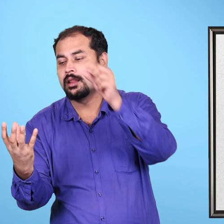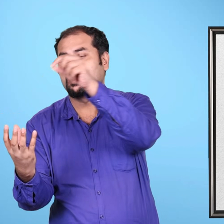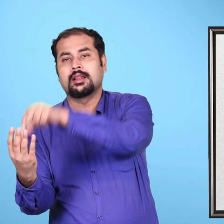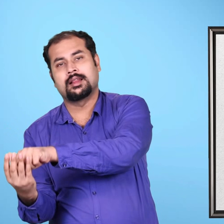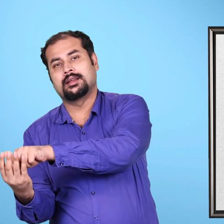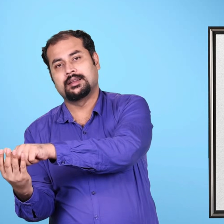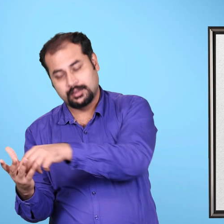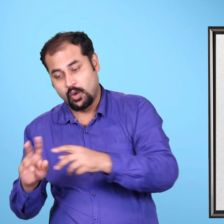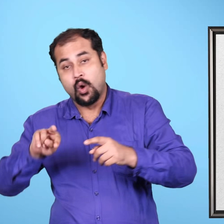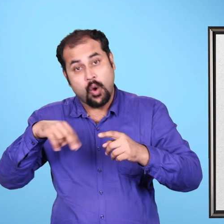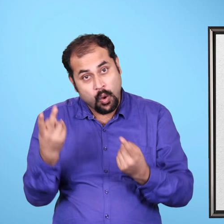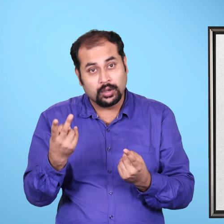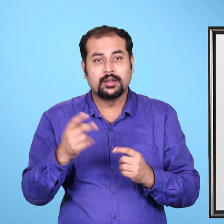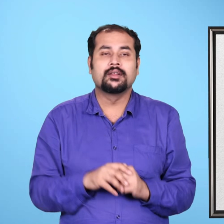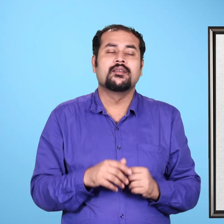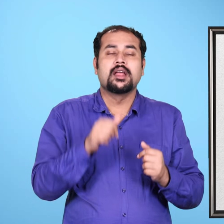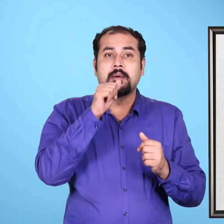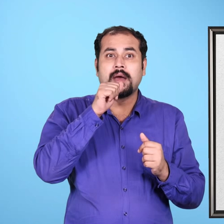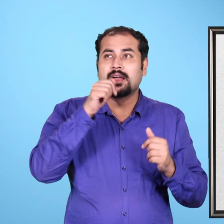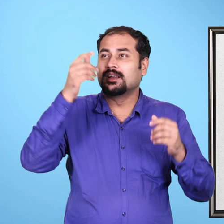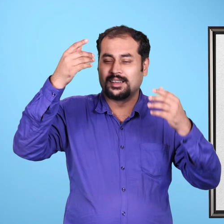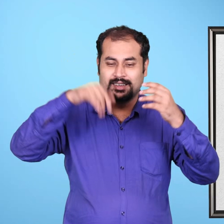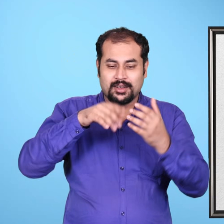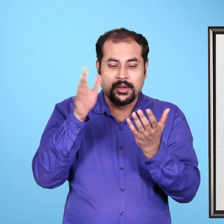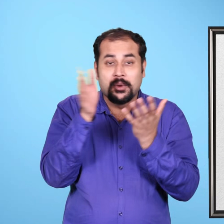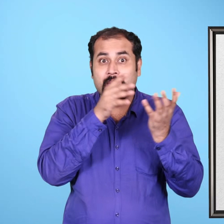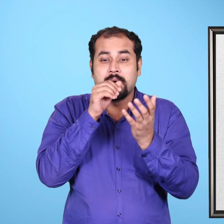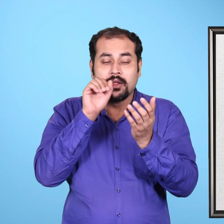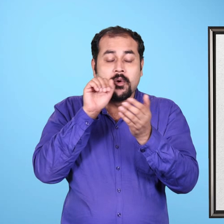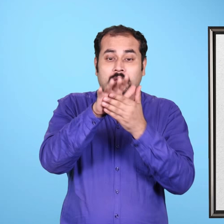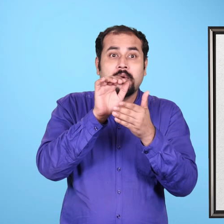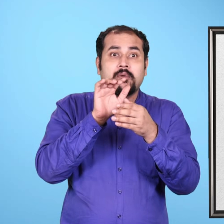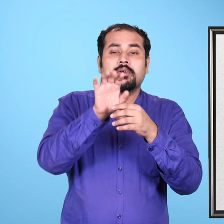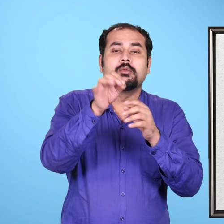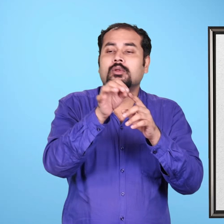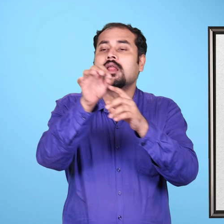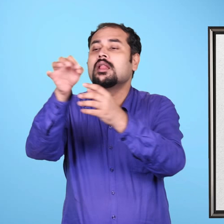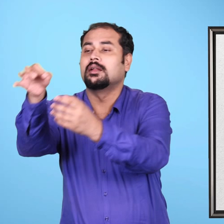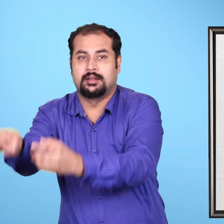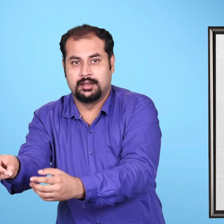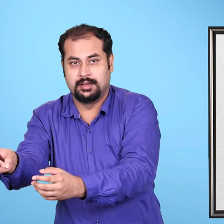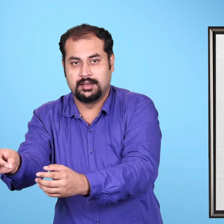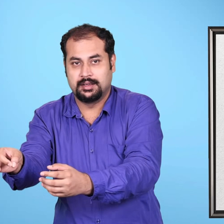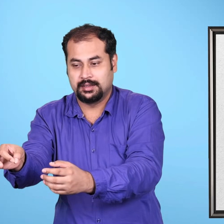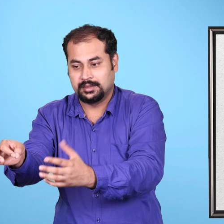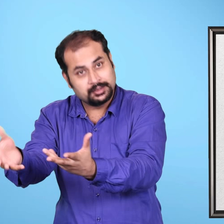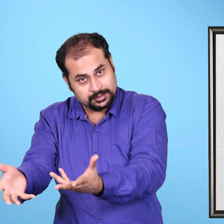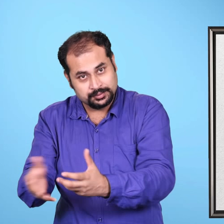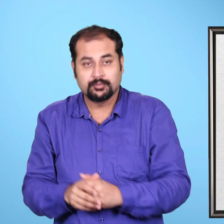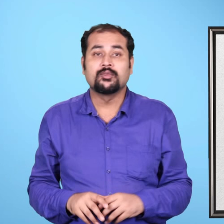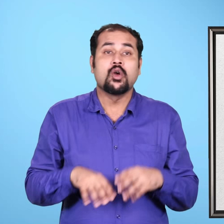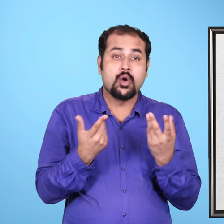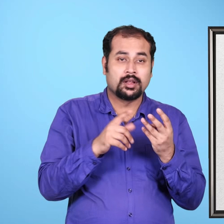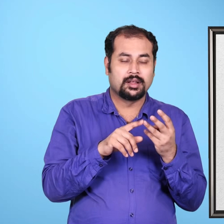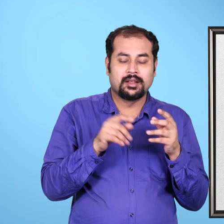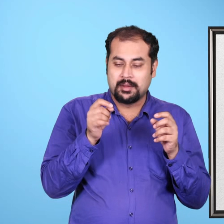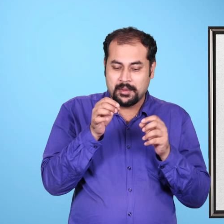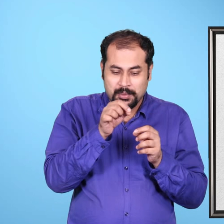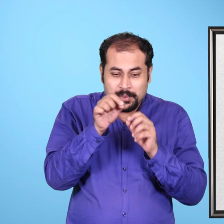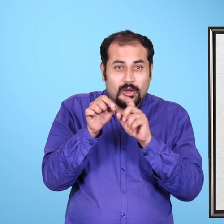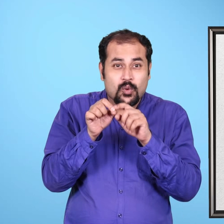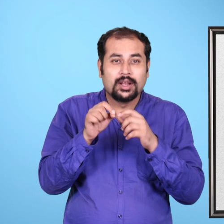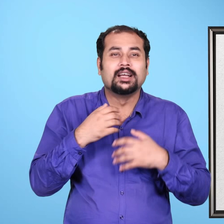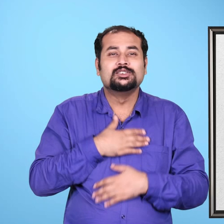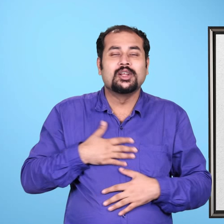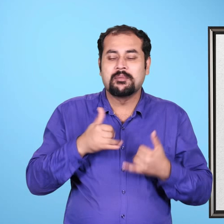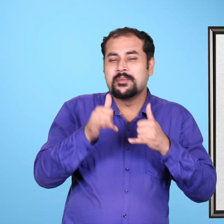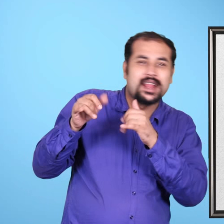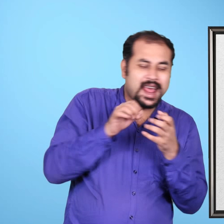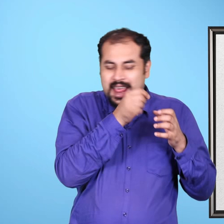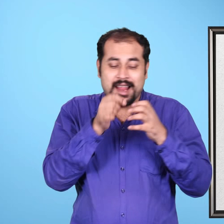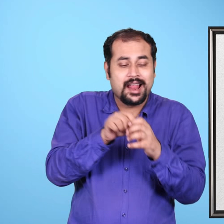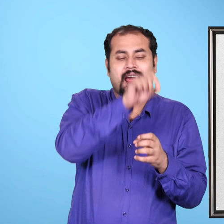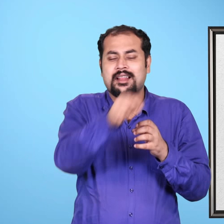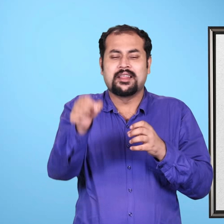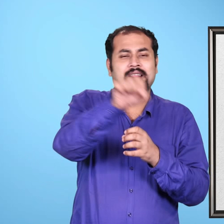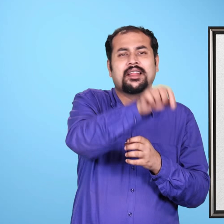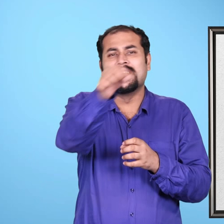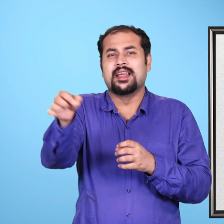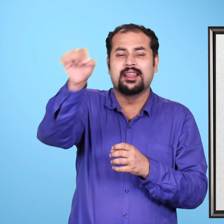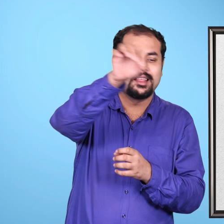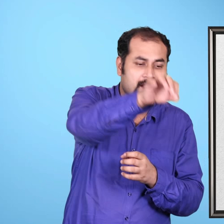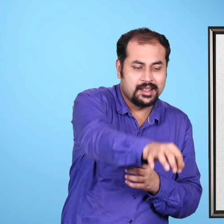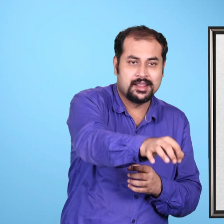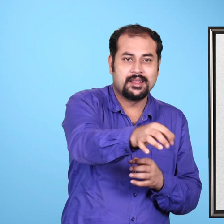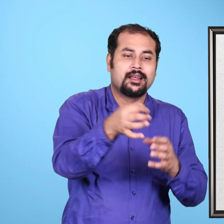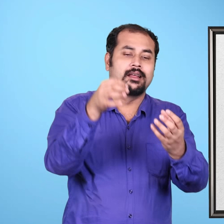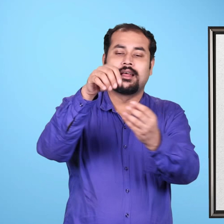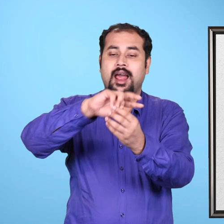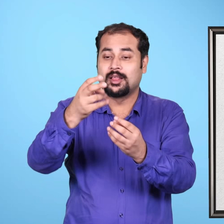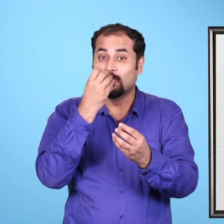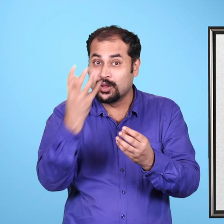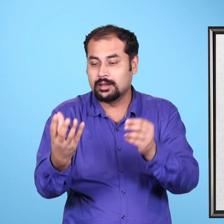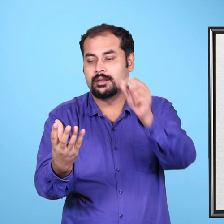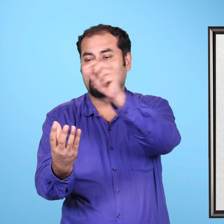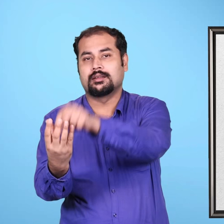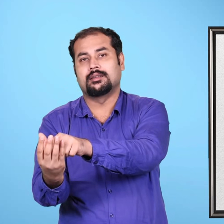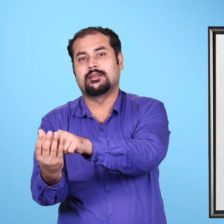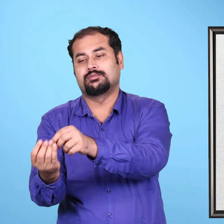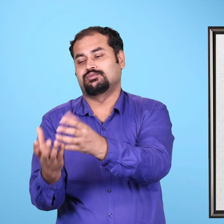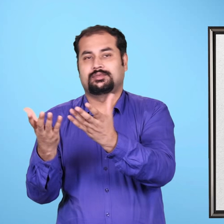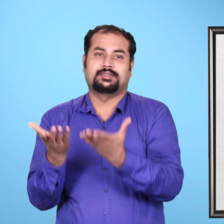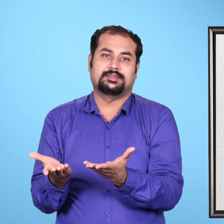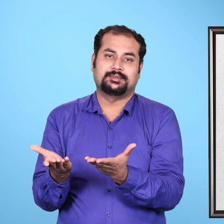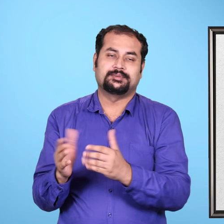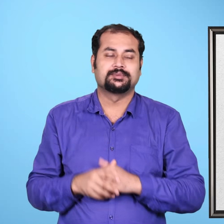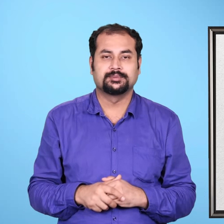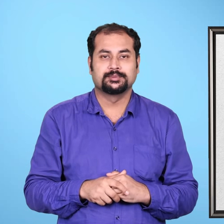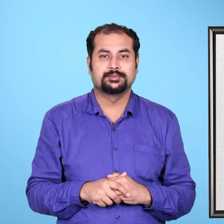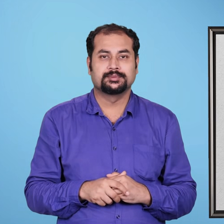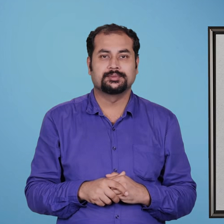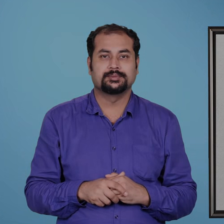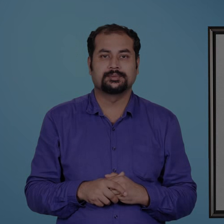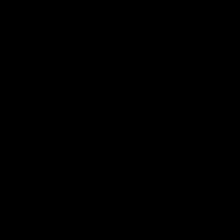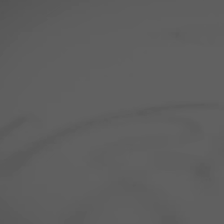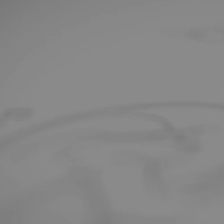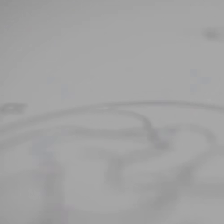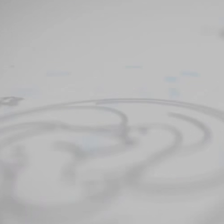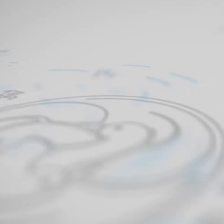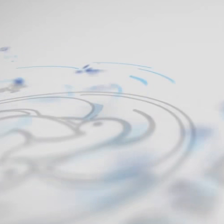with the help of wind, water and insects.